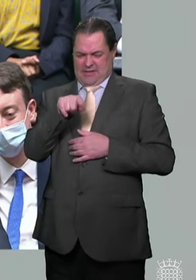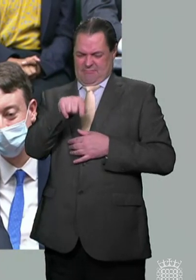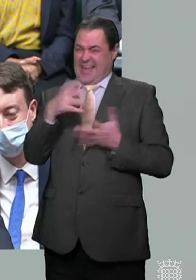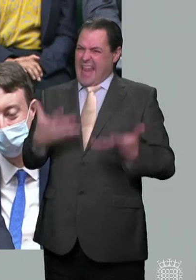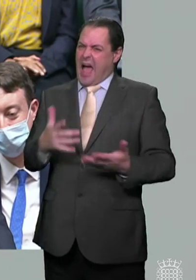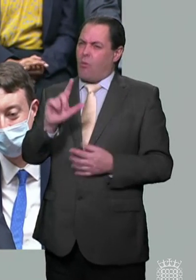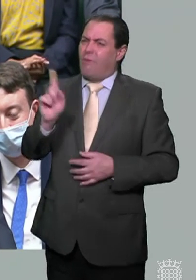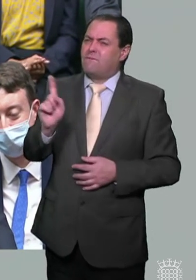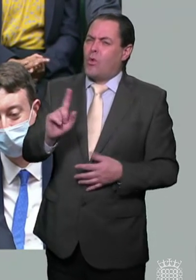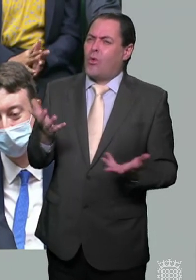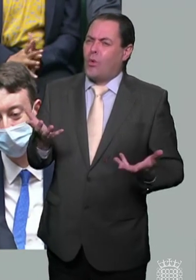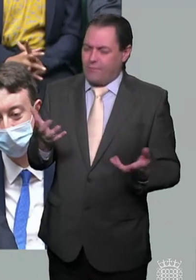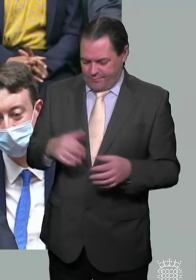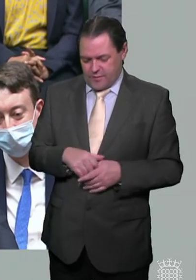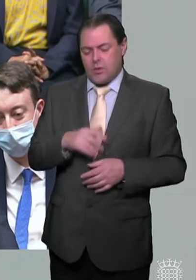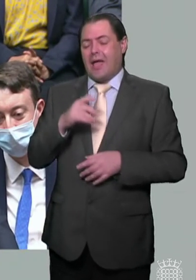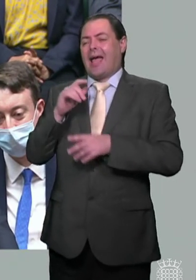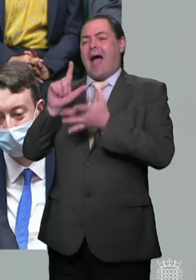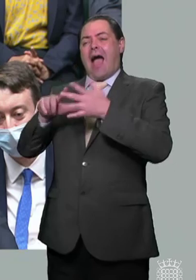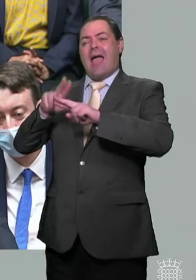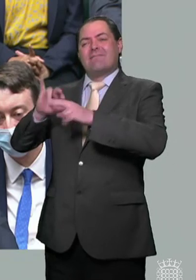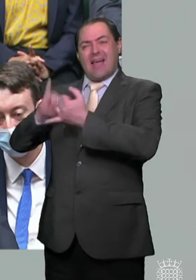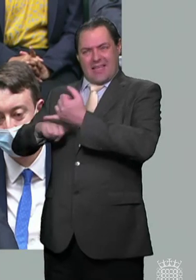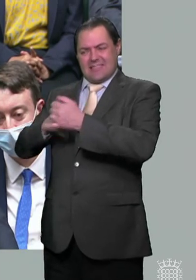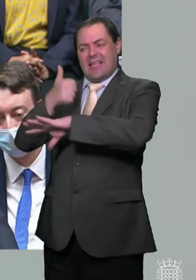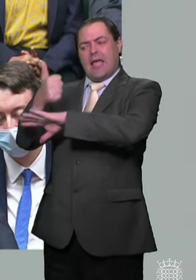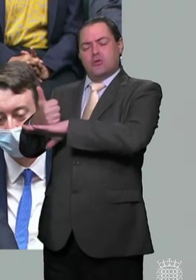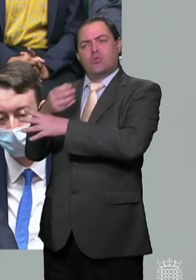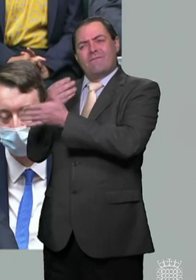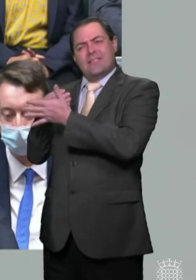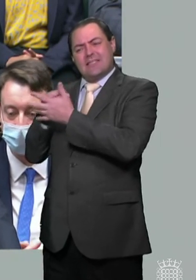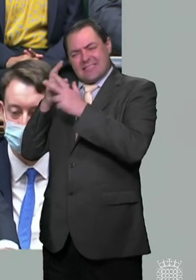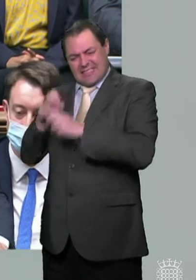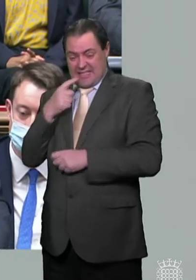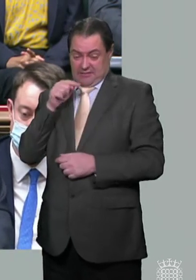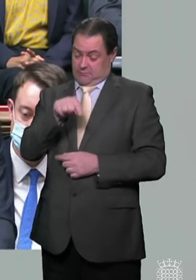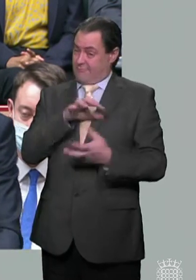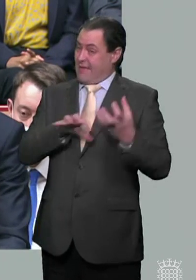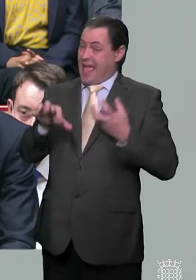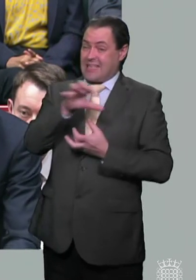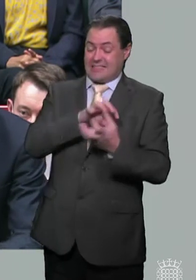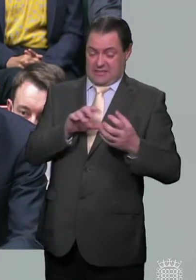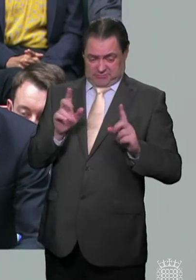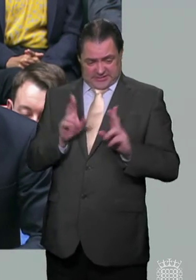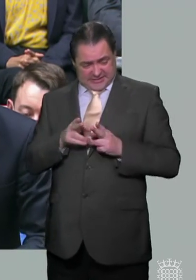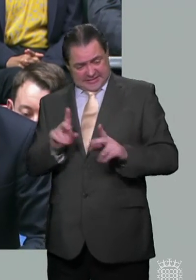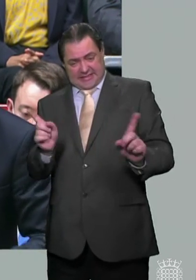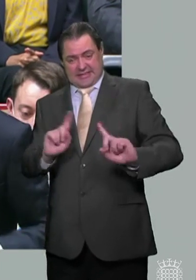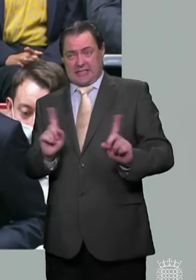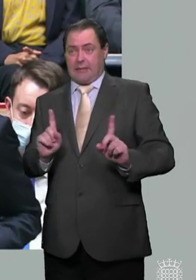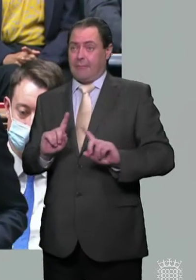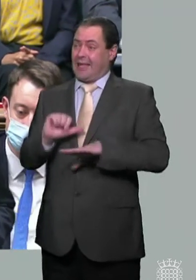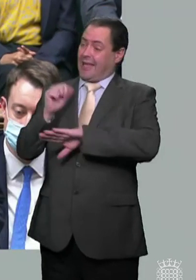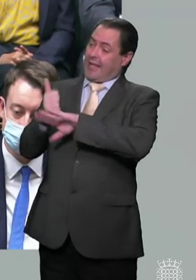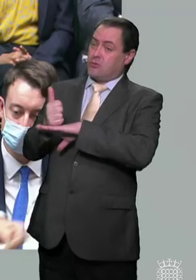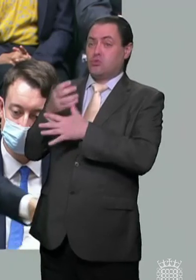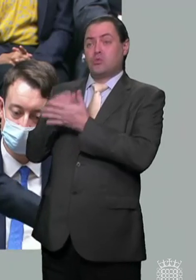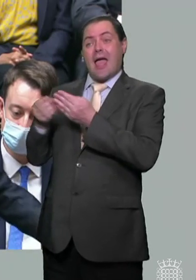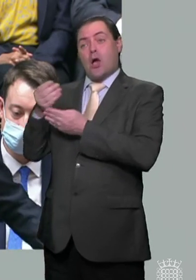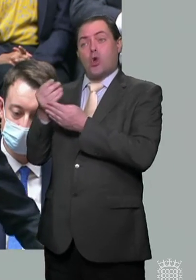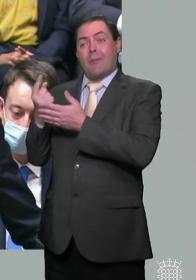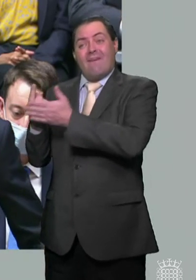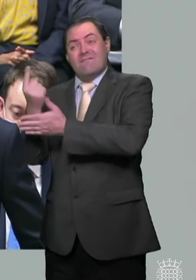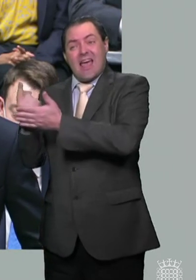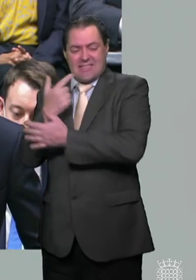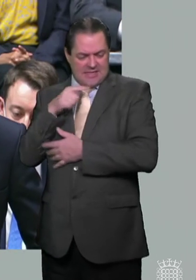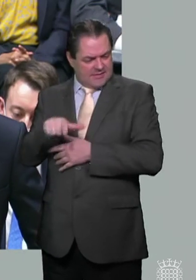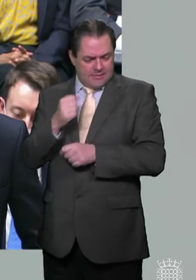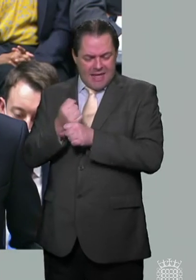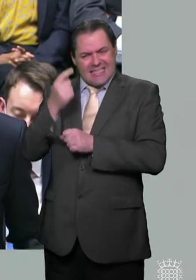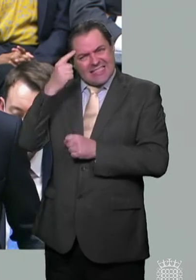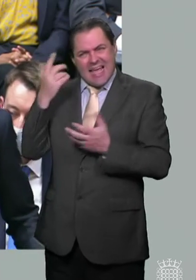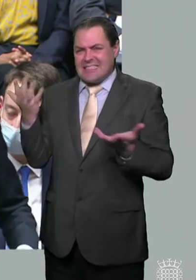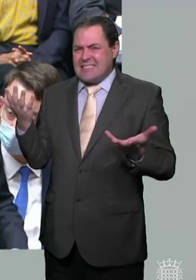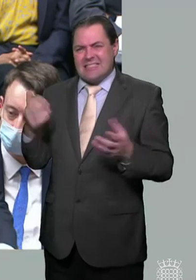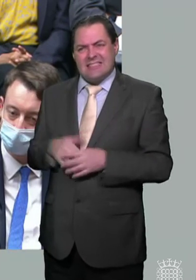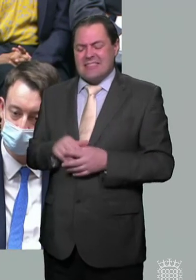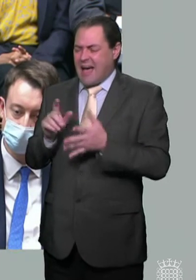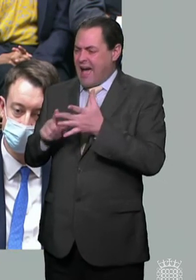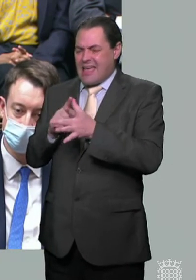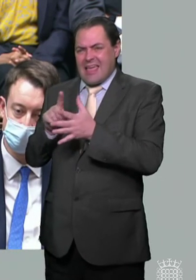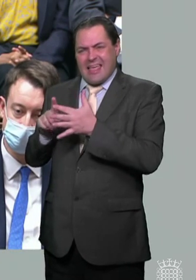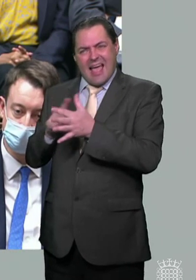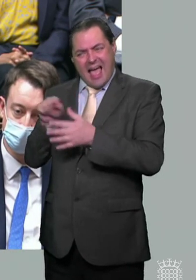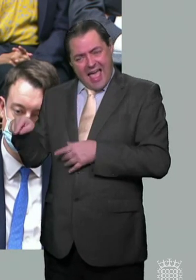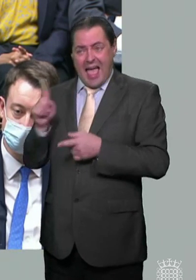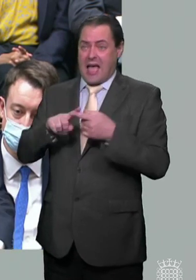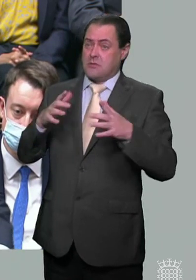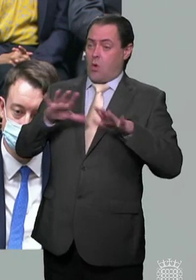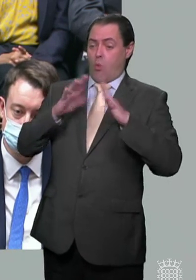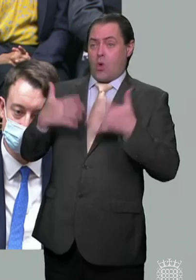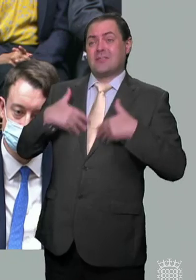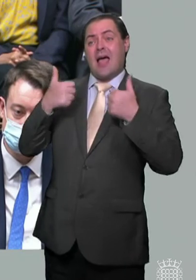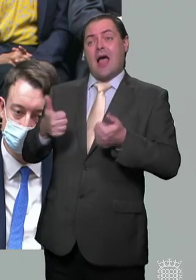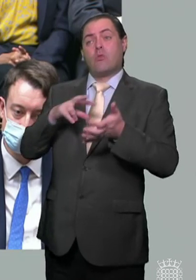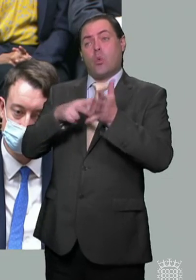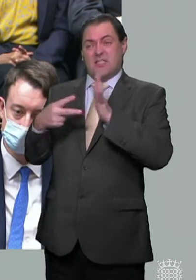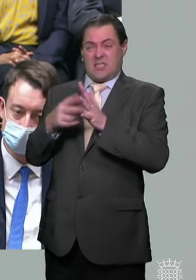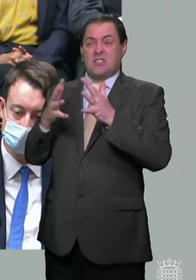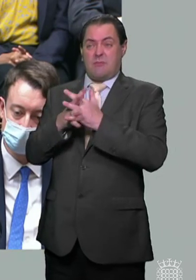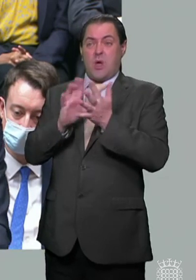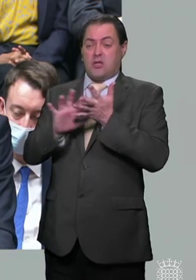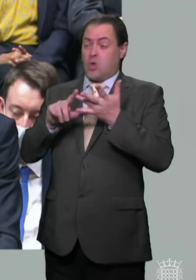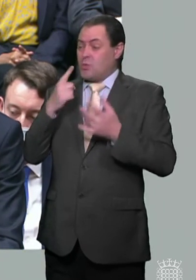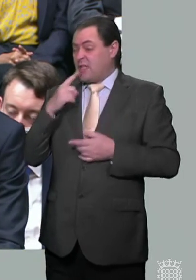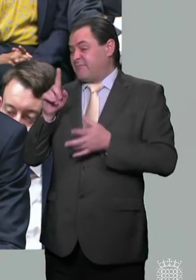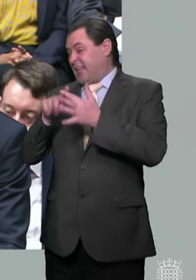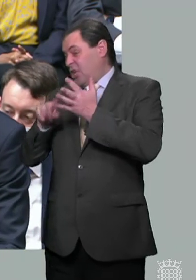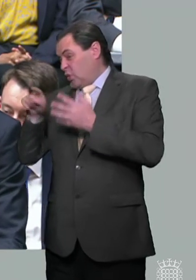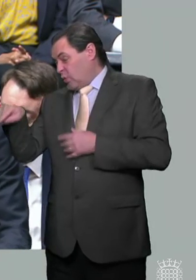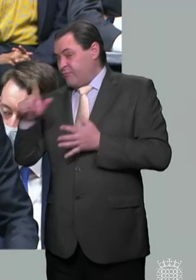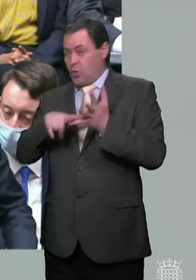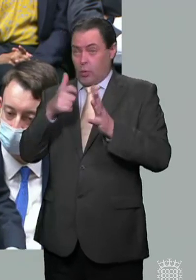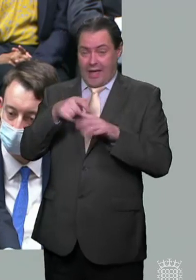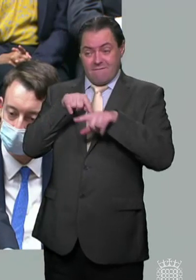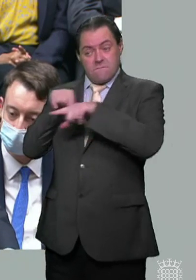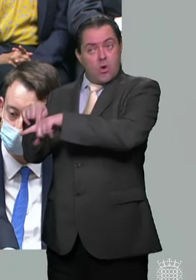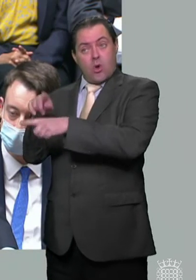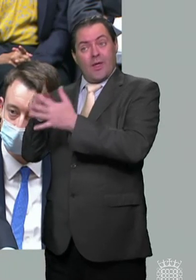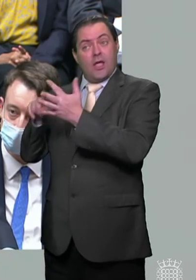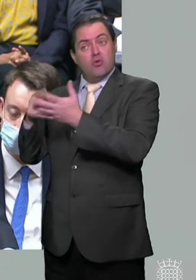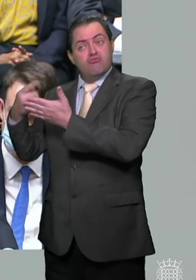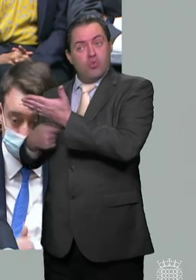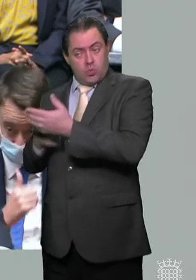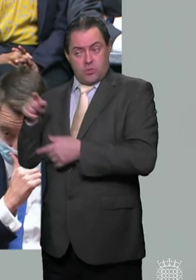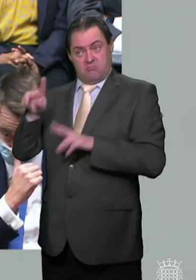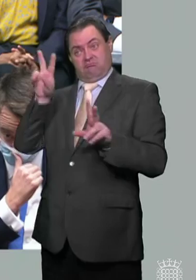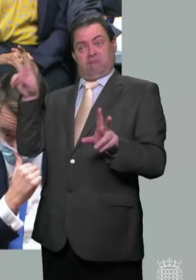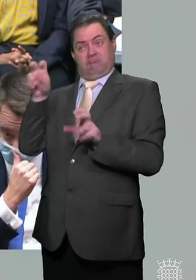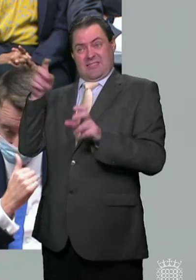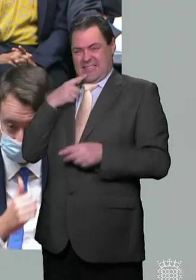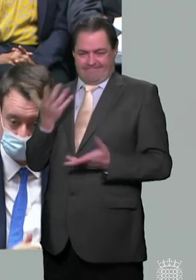The Institute for Fiscal Studies has called it “a mess”; the Institute of Economic Affairs said that it “defies common sense”; and the World Health Organisation has warned that countries such as the UK which follow the EU rules are: